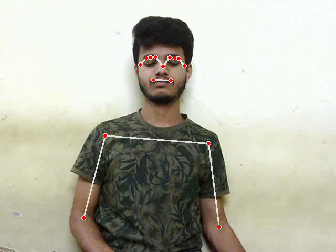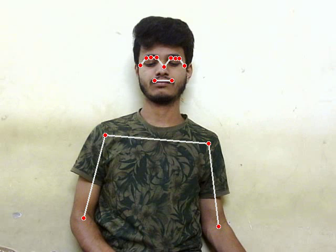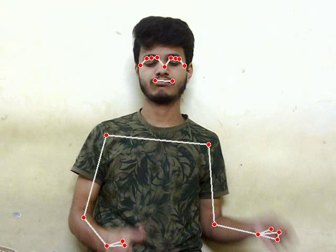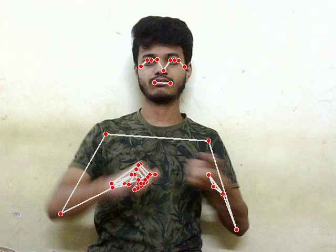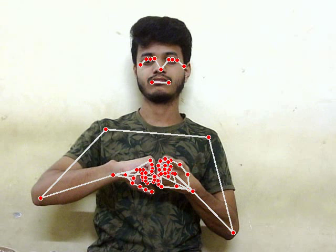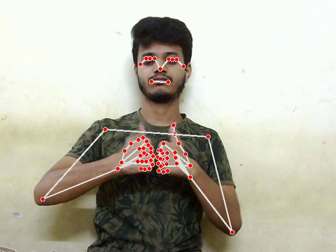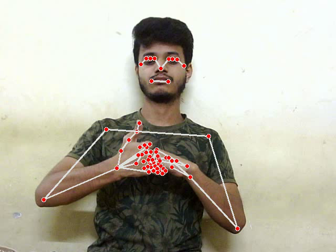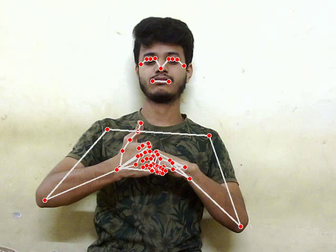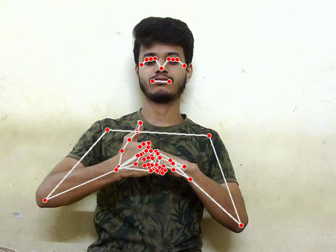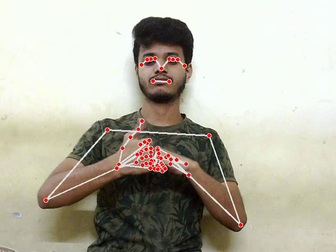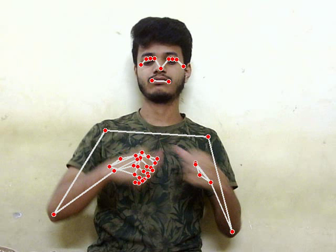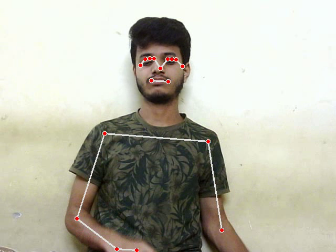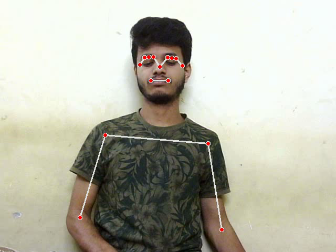how